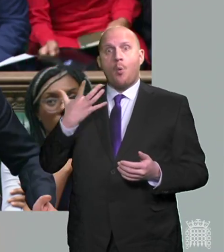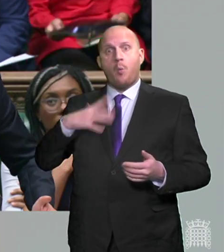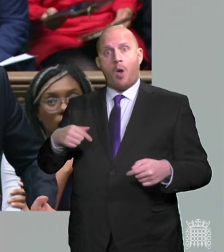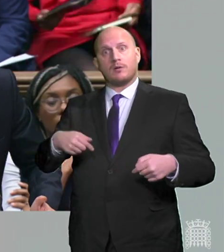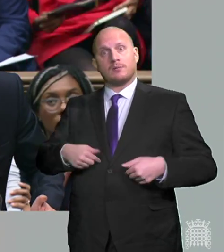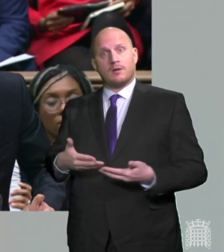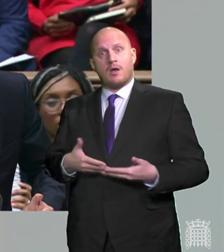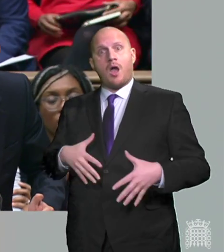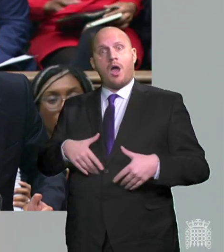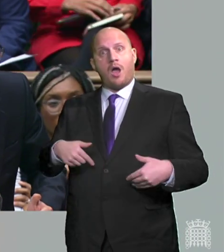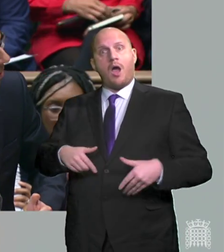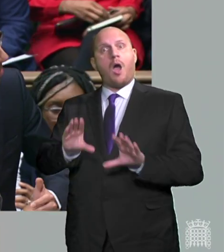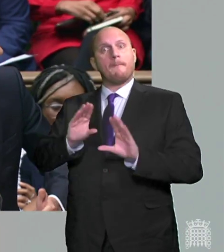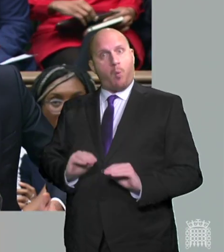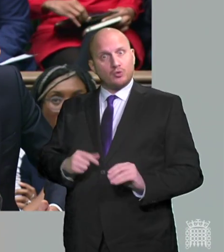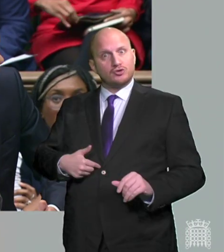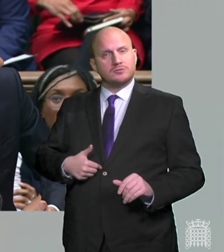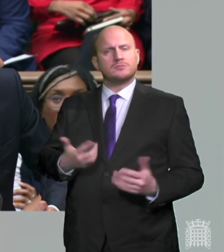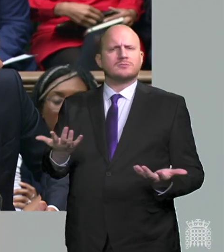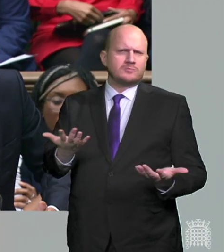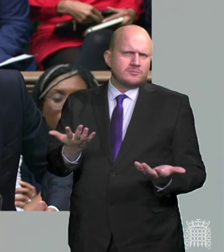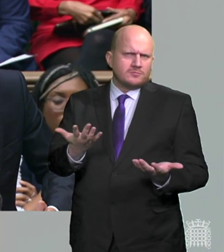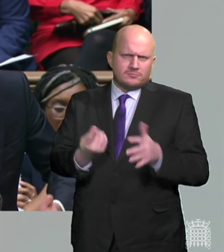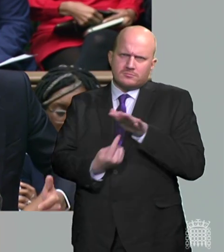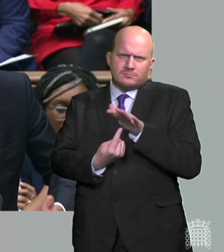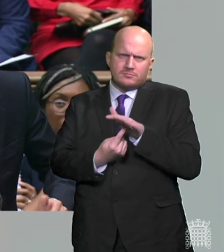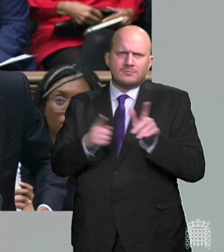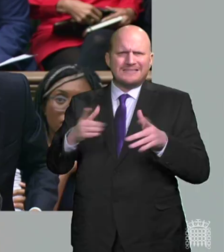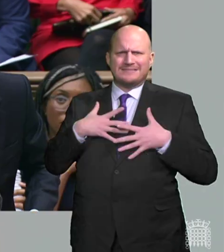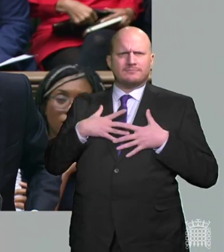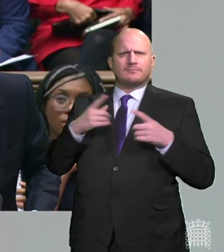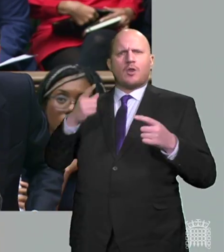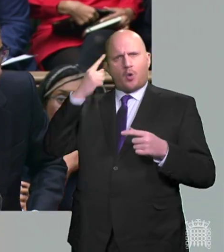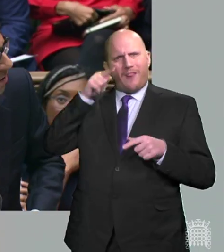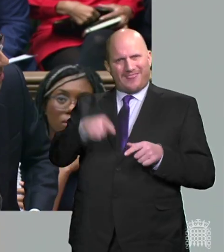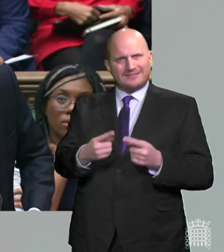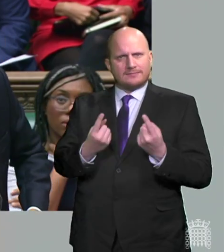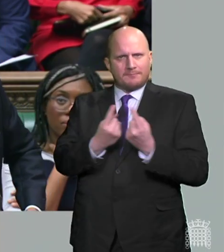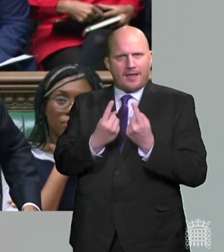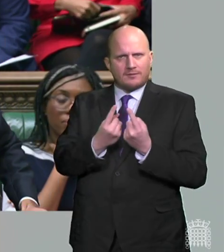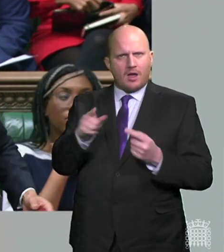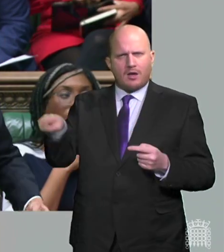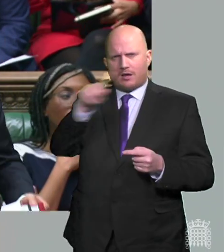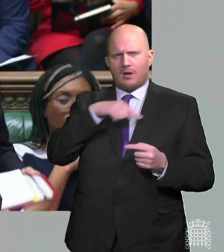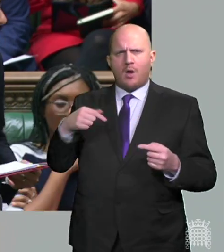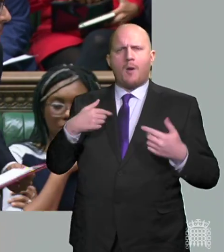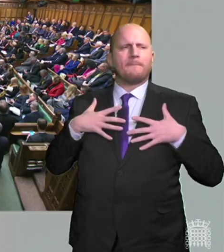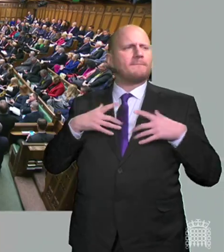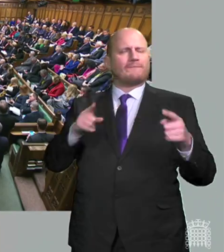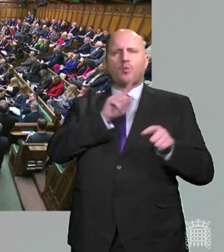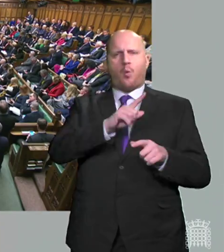That is currently being discussed in this Parliament. These are always matters of a free vote, and I know that Members will treat them with the sensitivity they deserve.